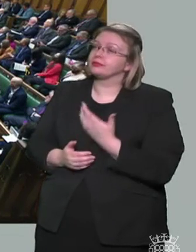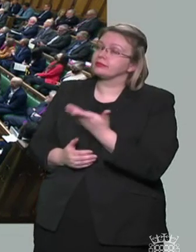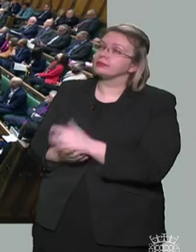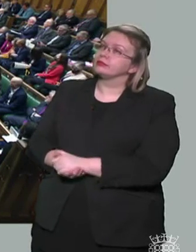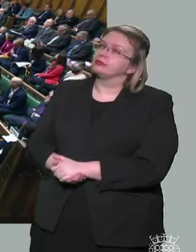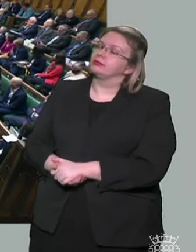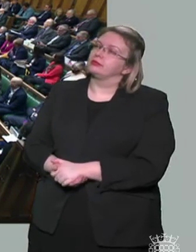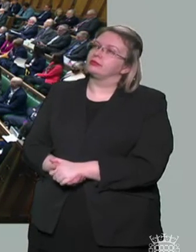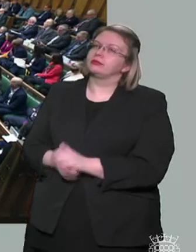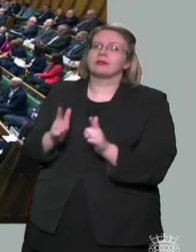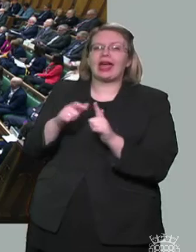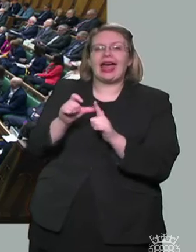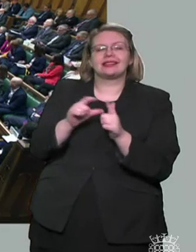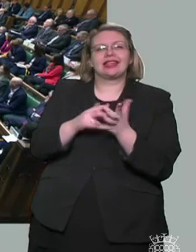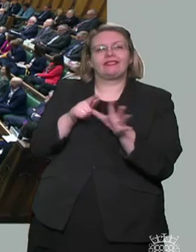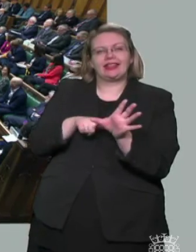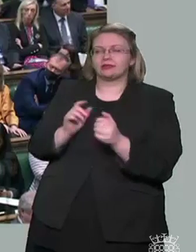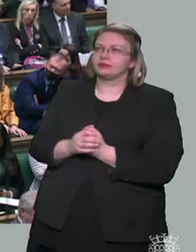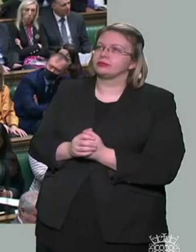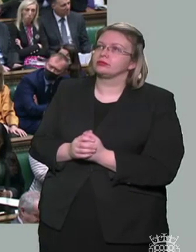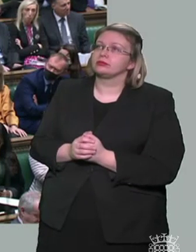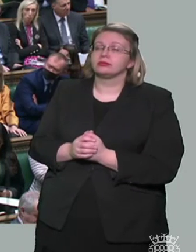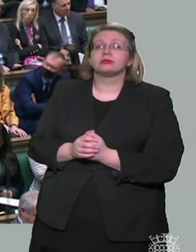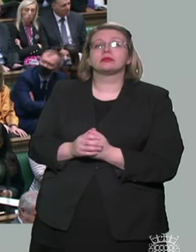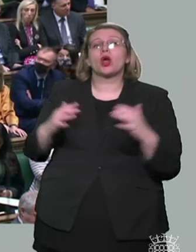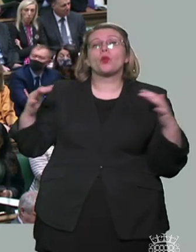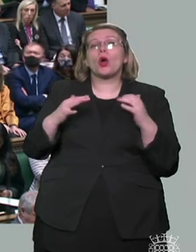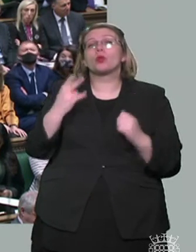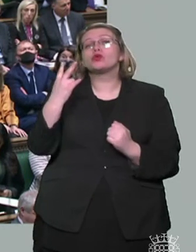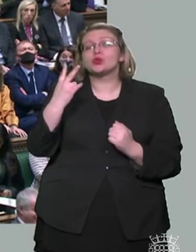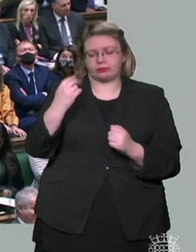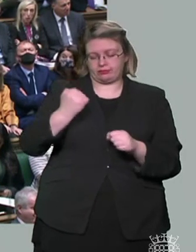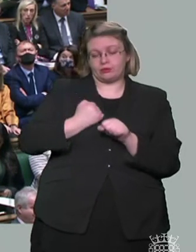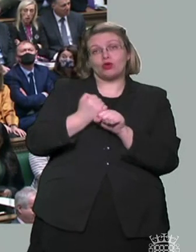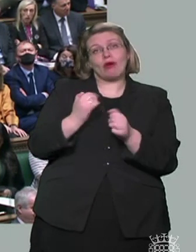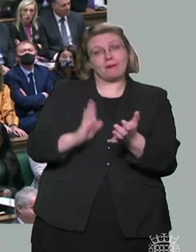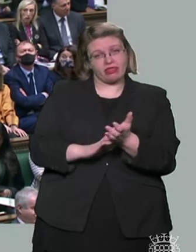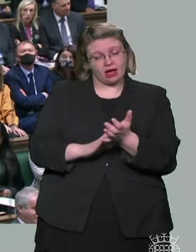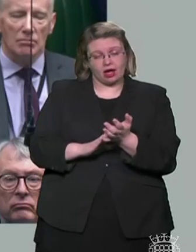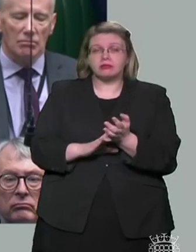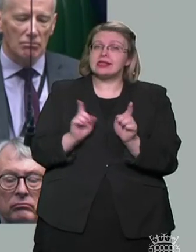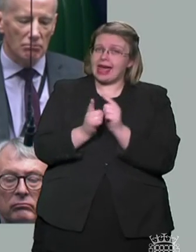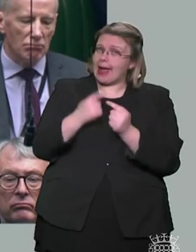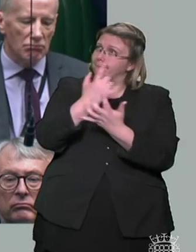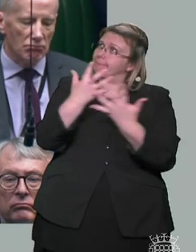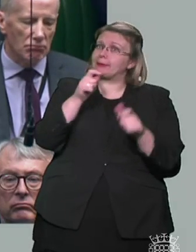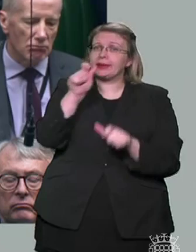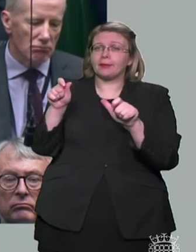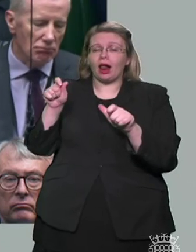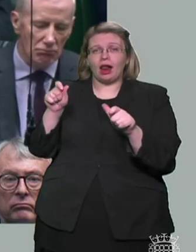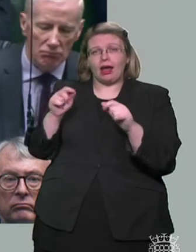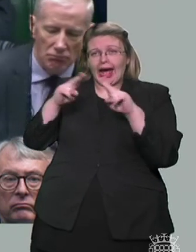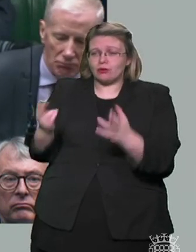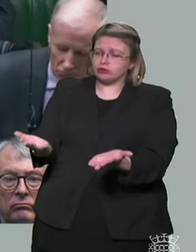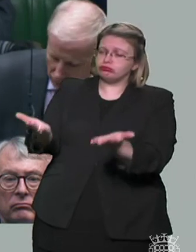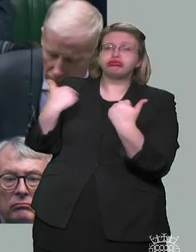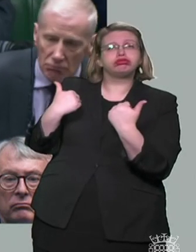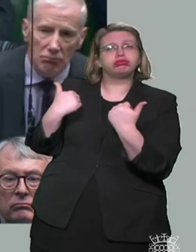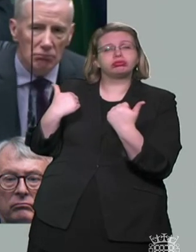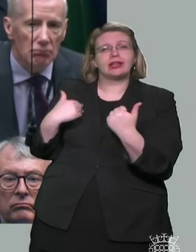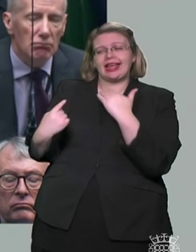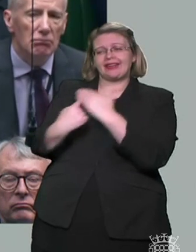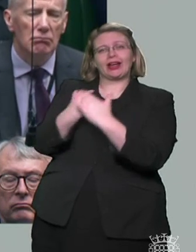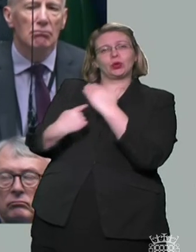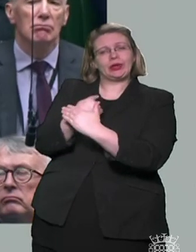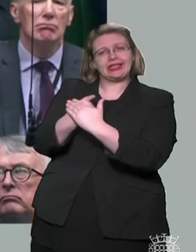During the second world war, my grandmother, like countless other people across our country, opened her home to evacuees, including two German Jewish boys.